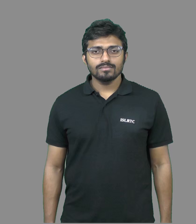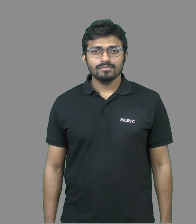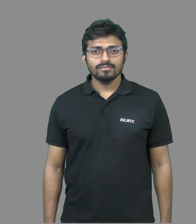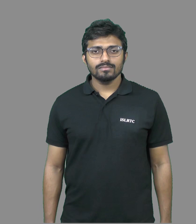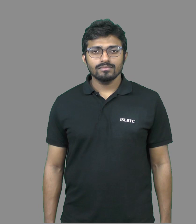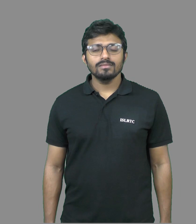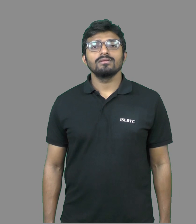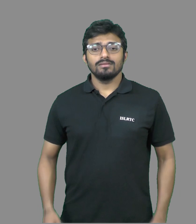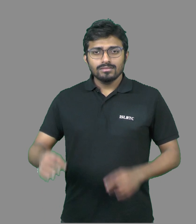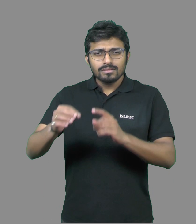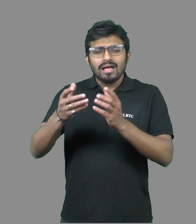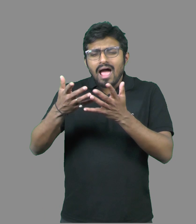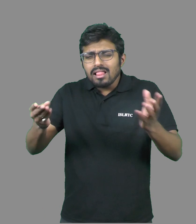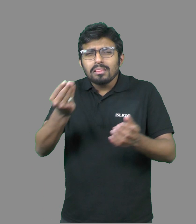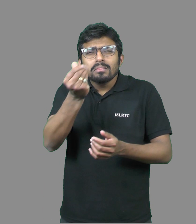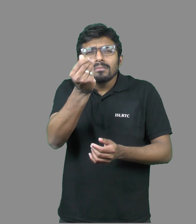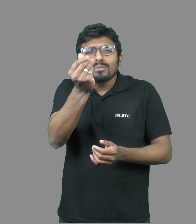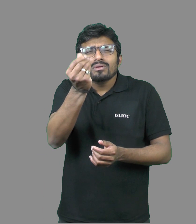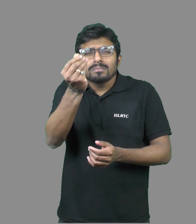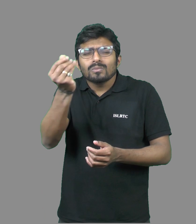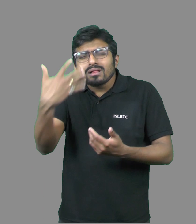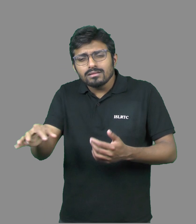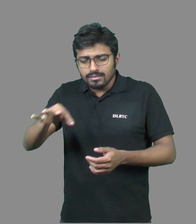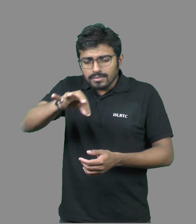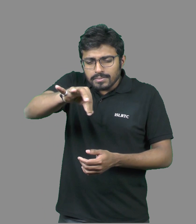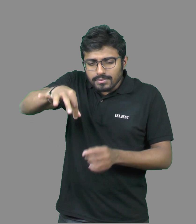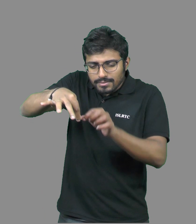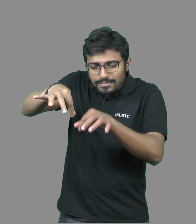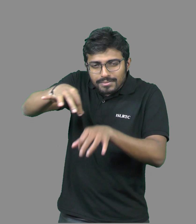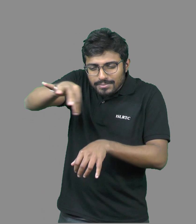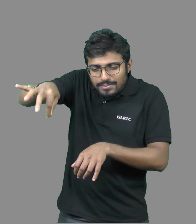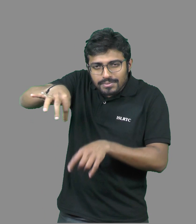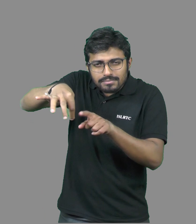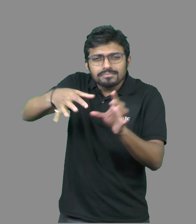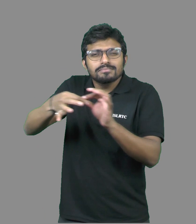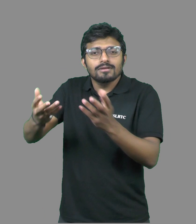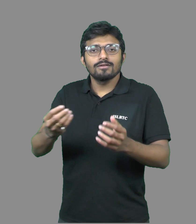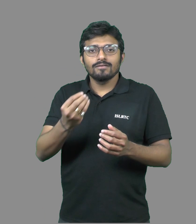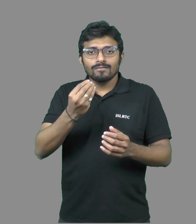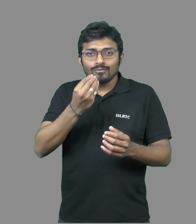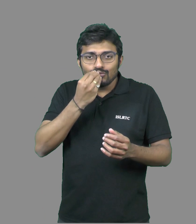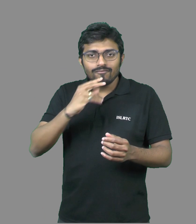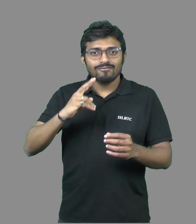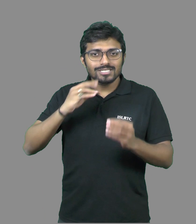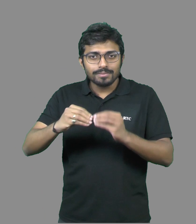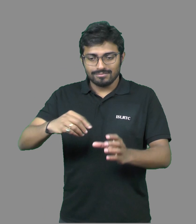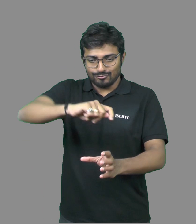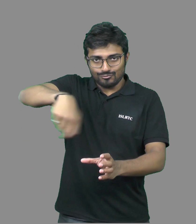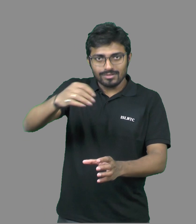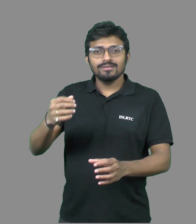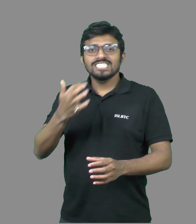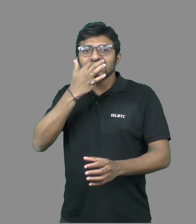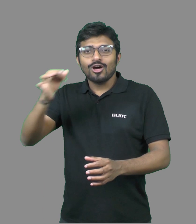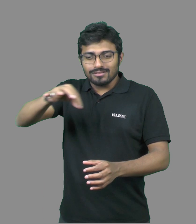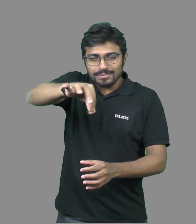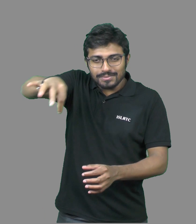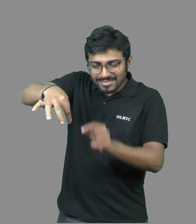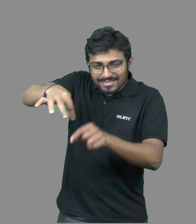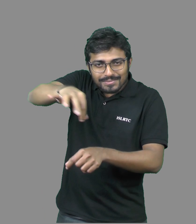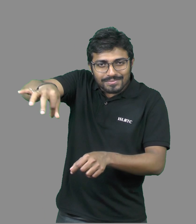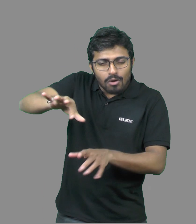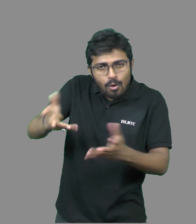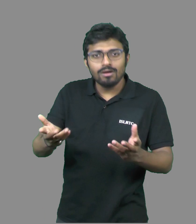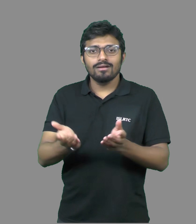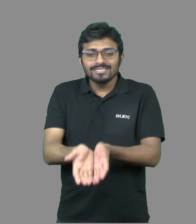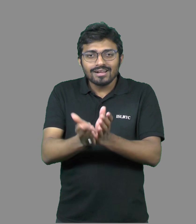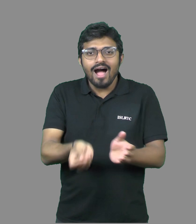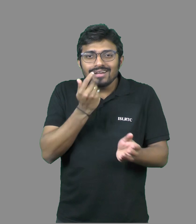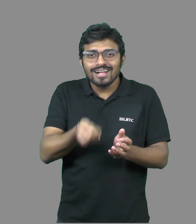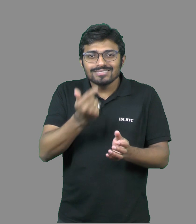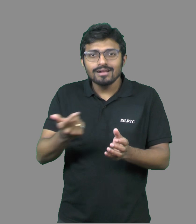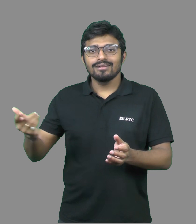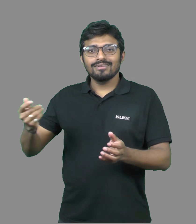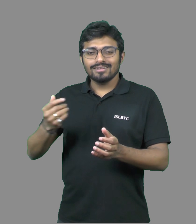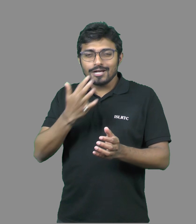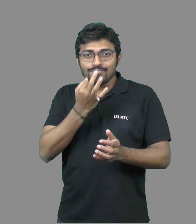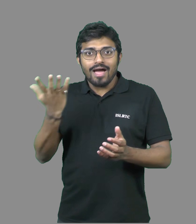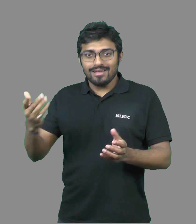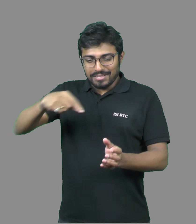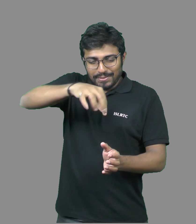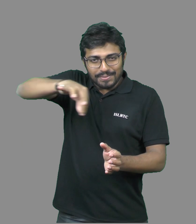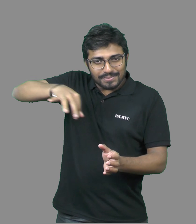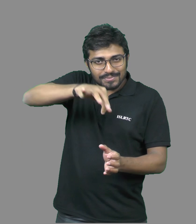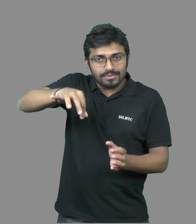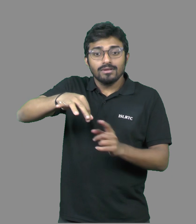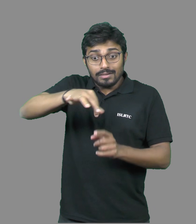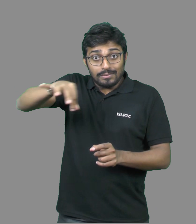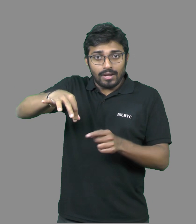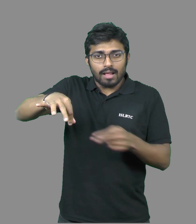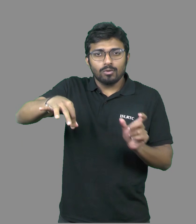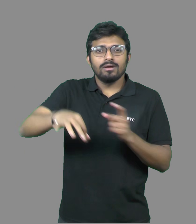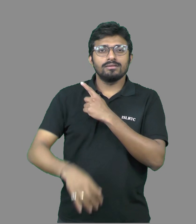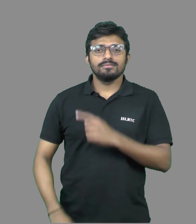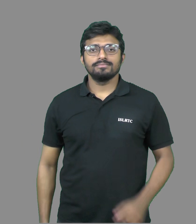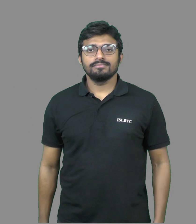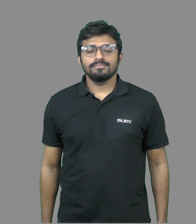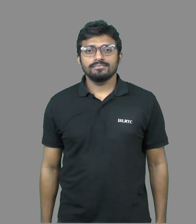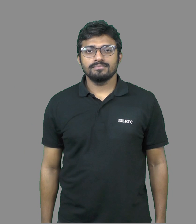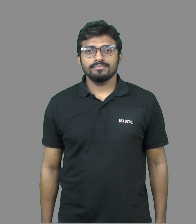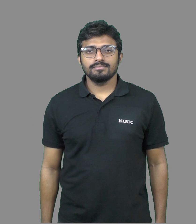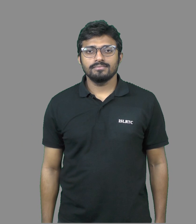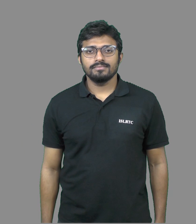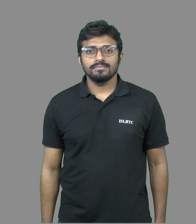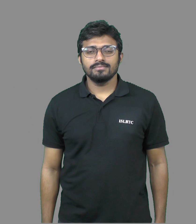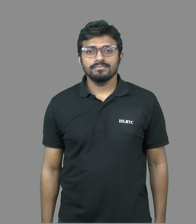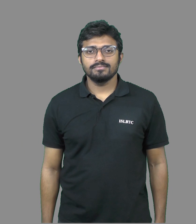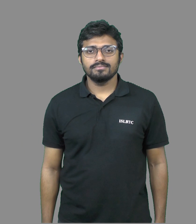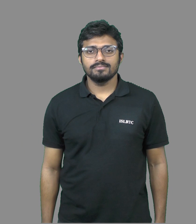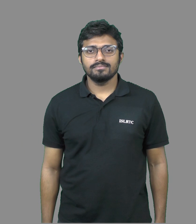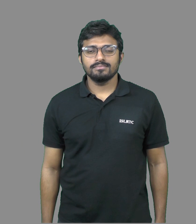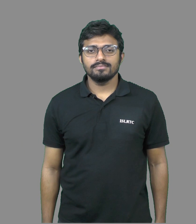Pinch